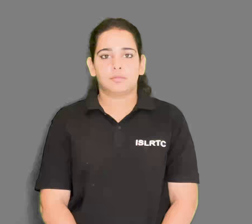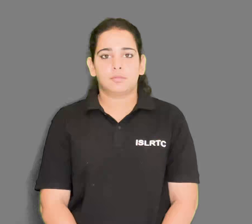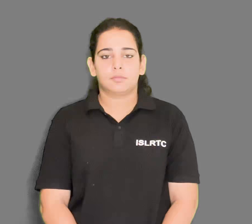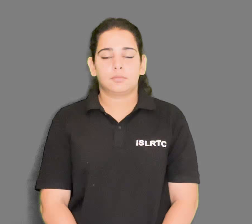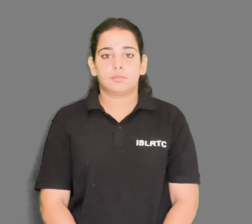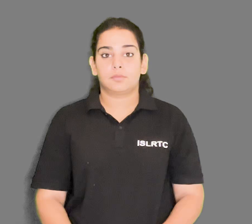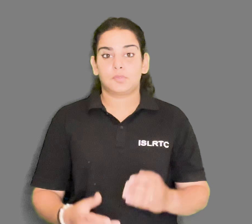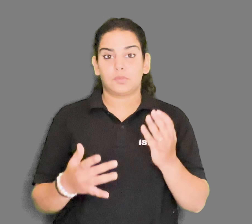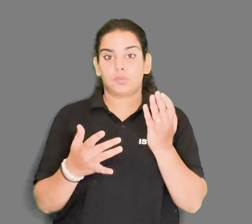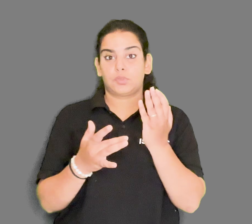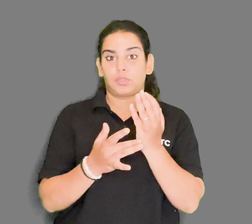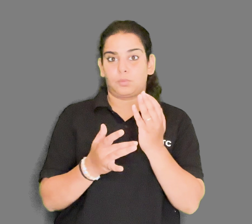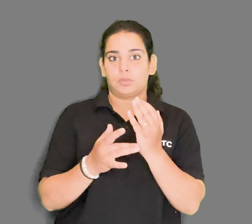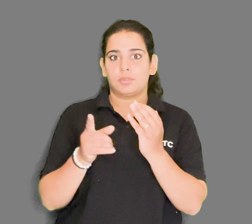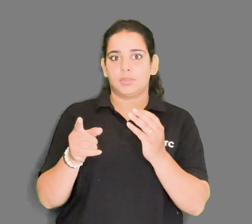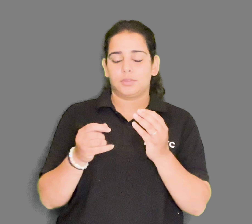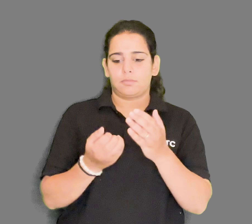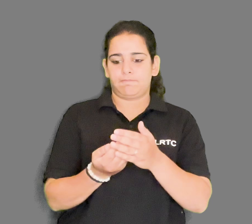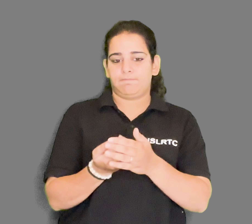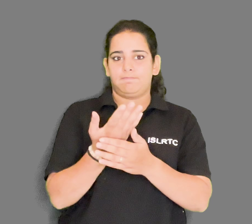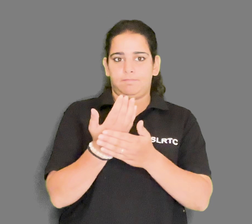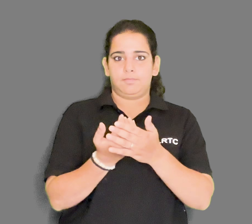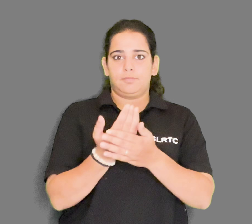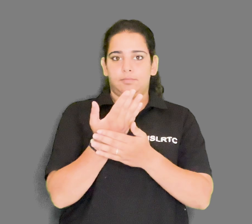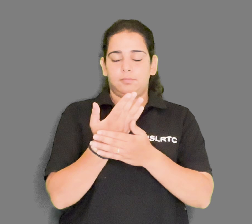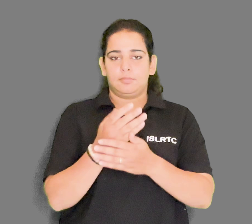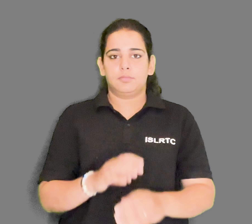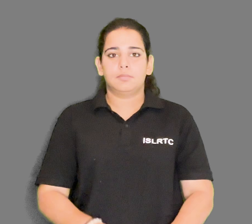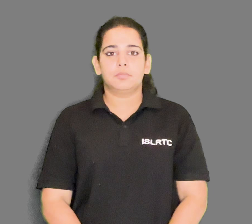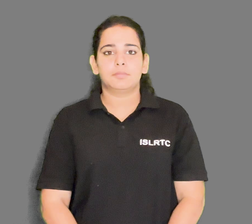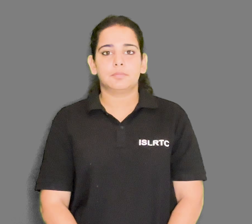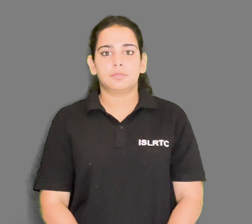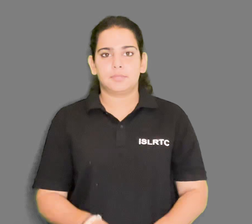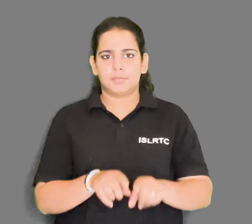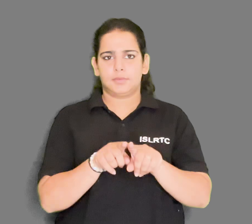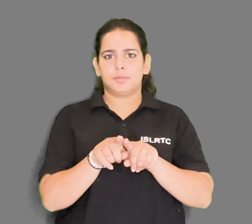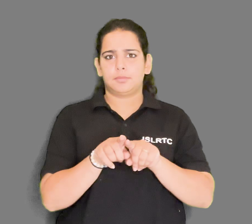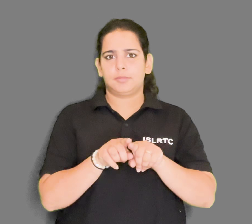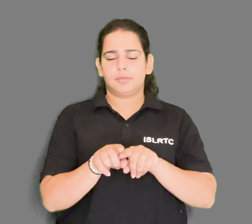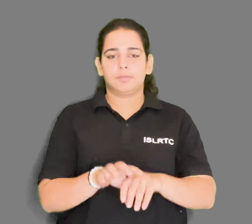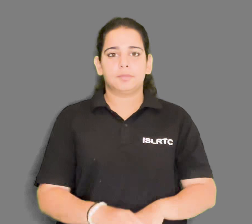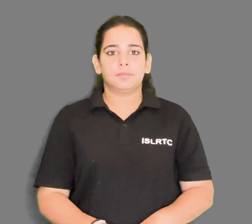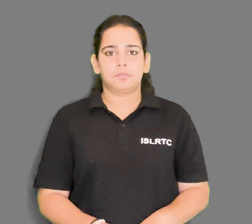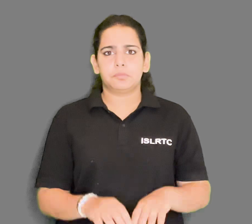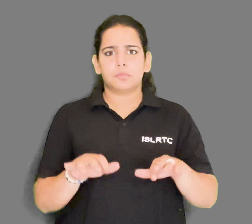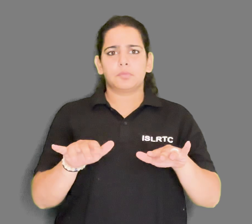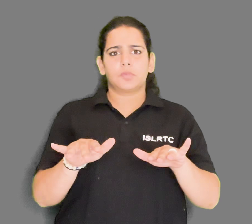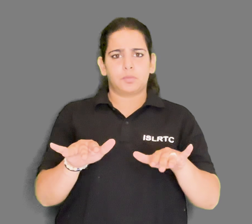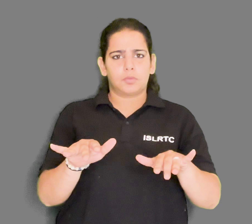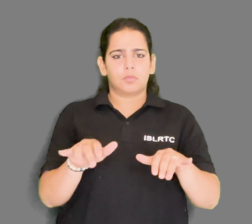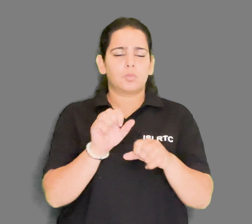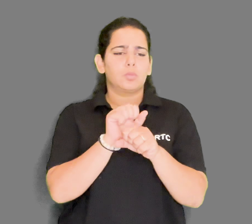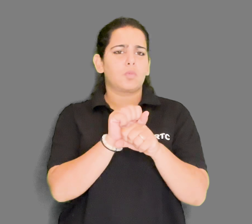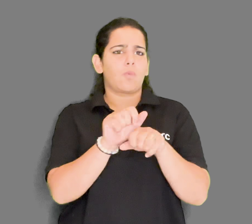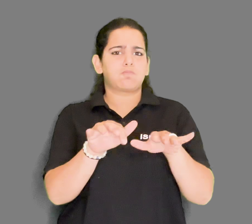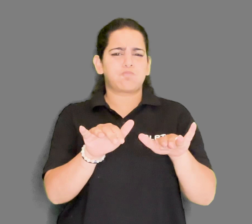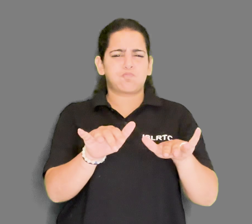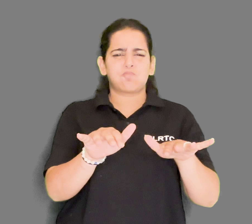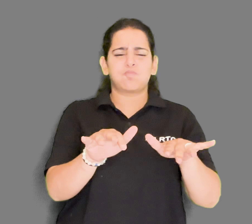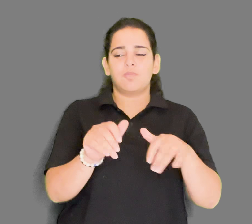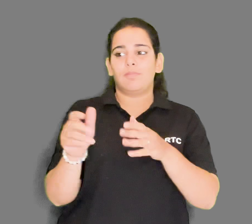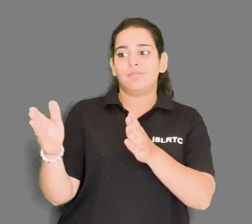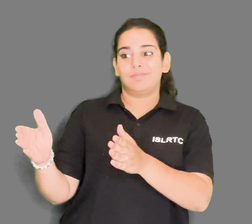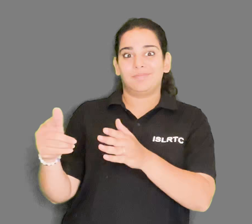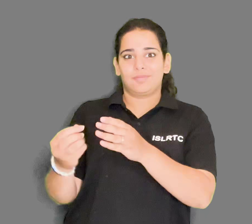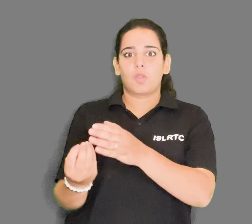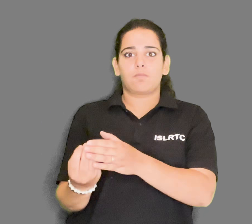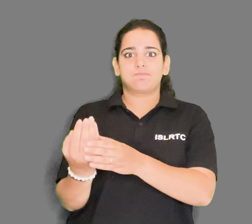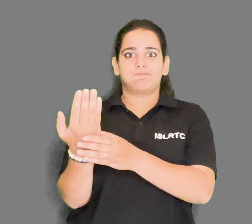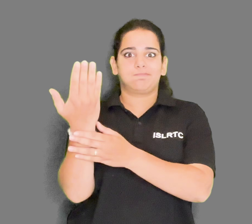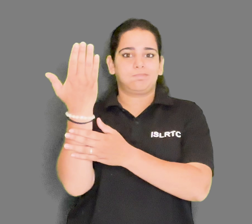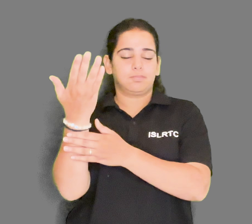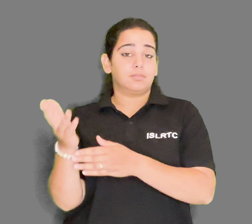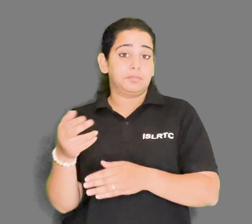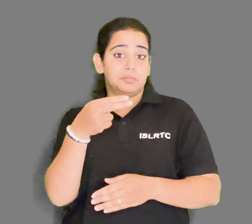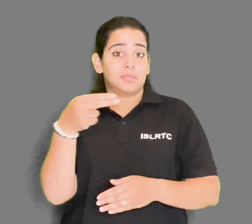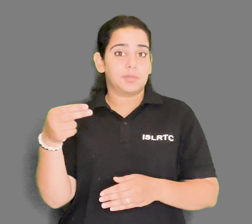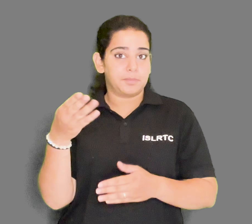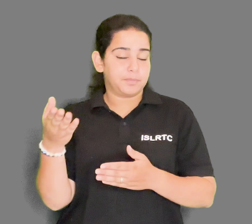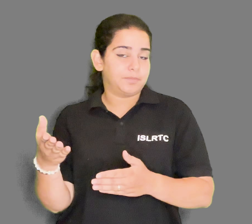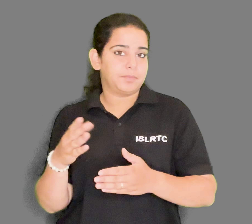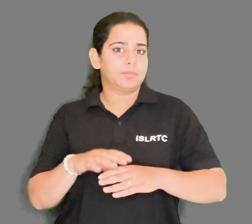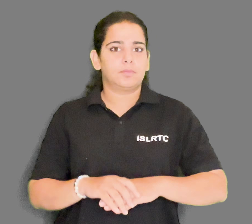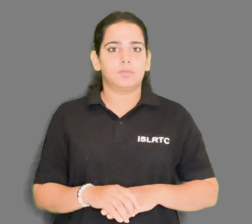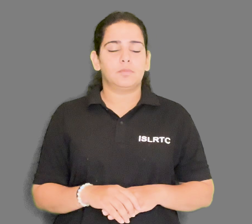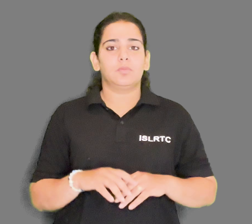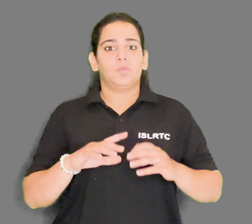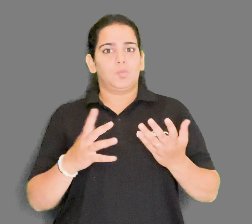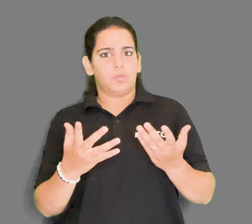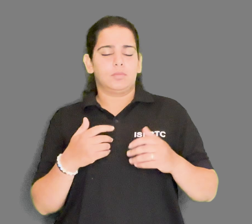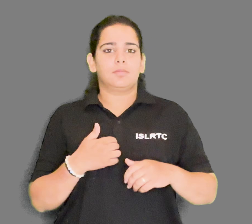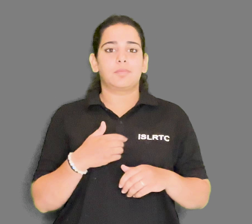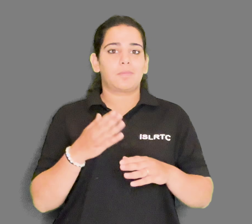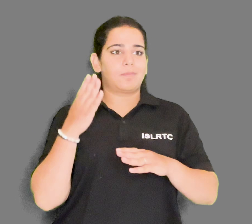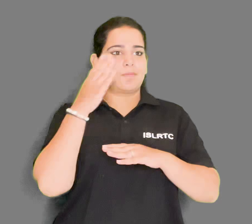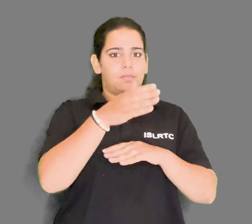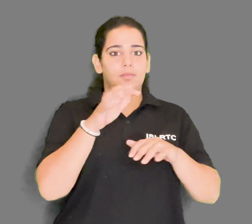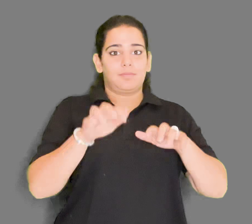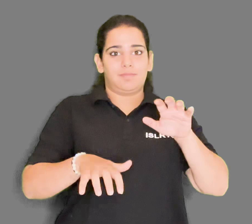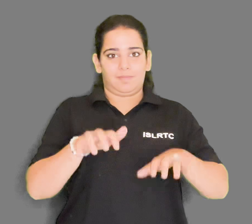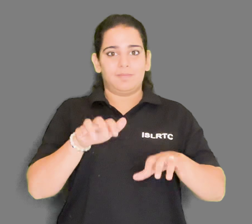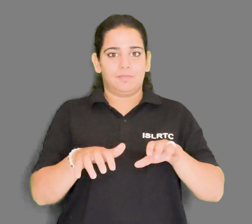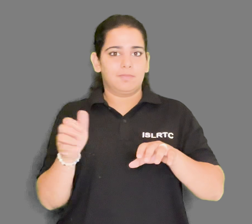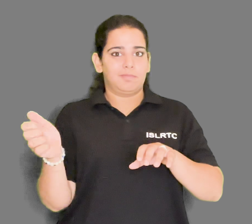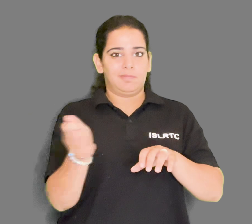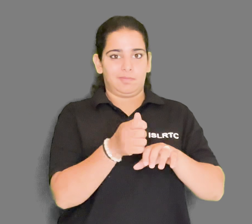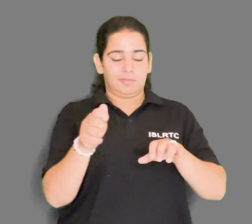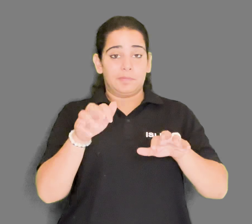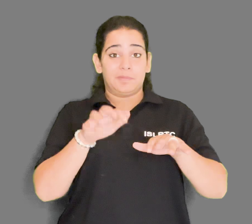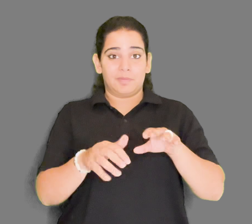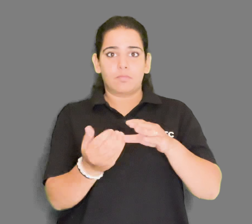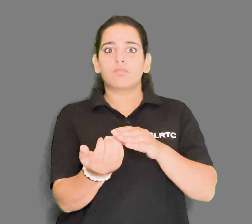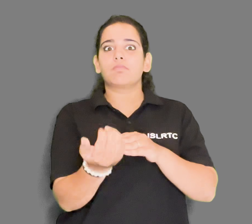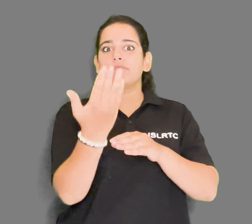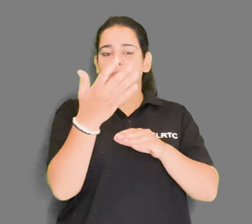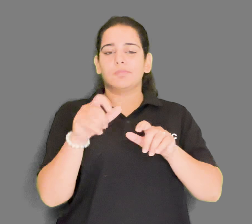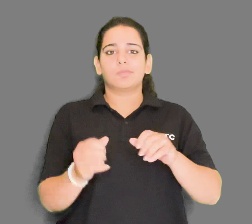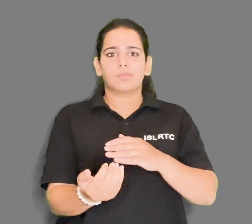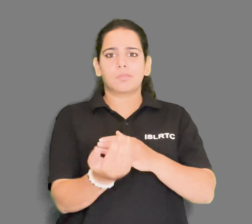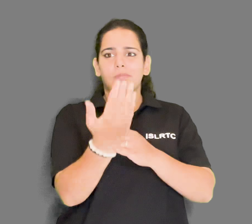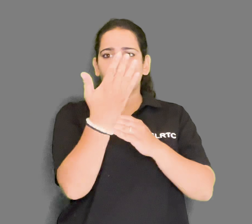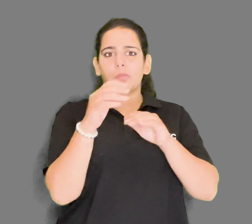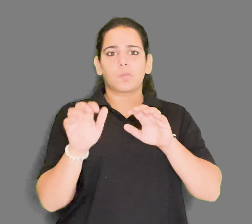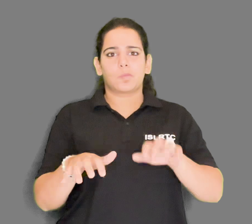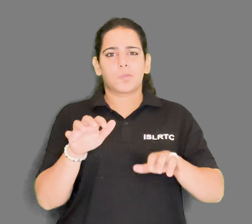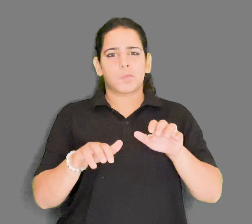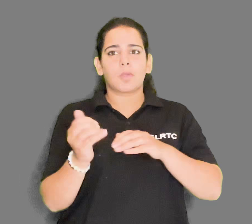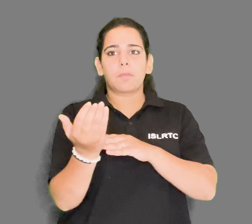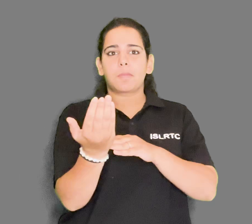Content readability The clarity and ease with which text can be read and understood incorporating factors like language complexity and text structure to enhance accessibility